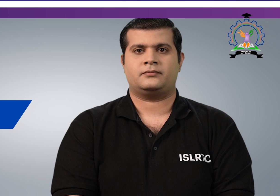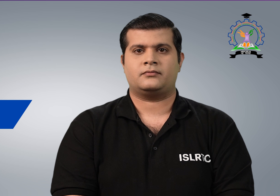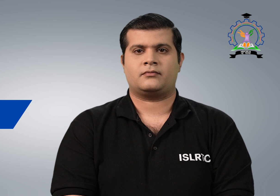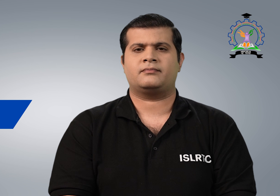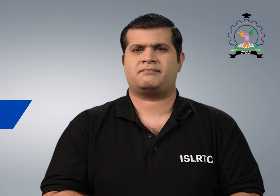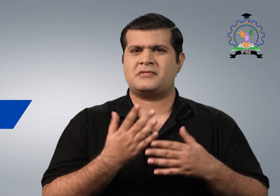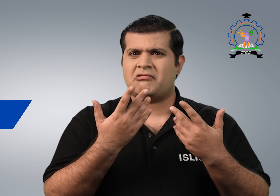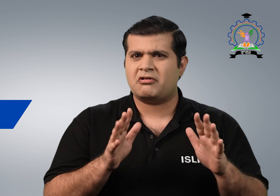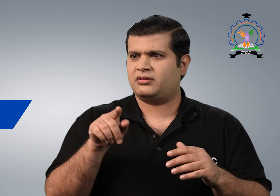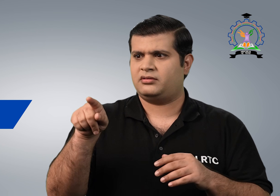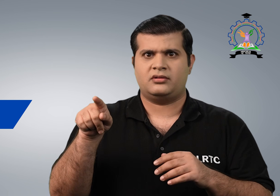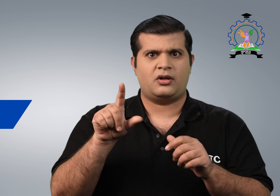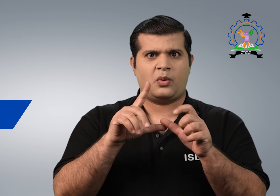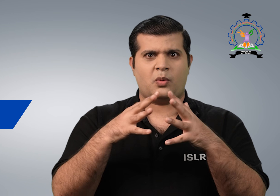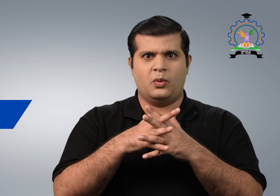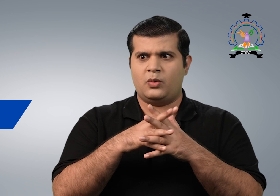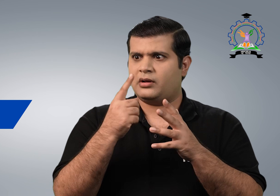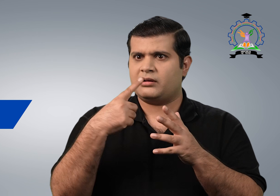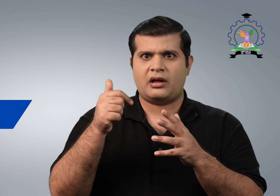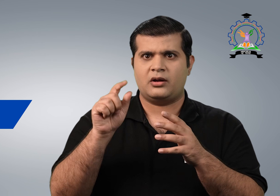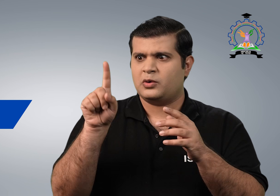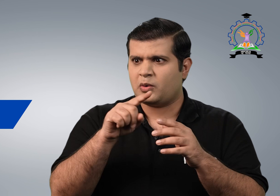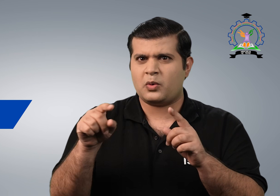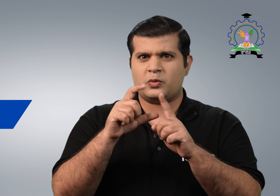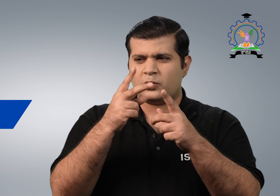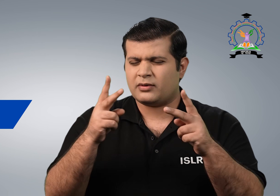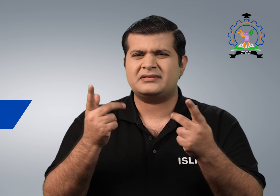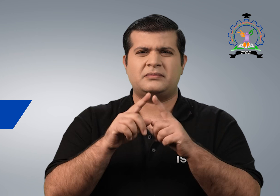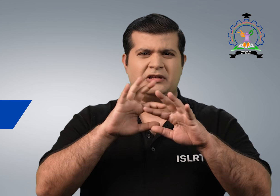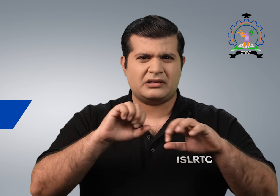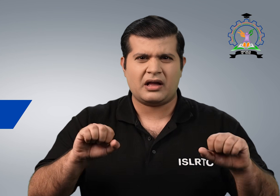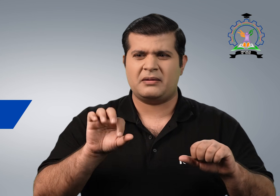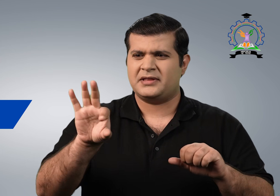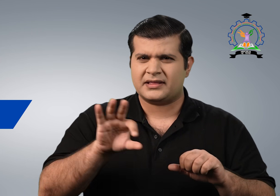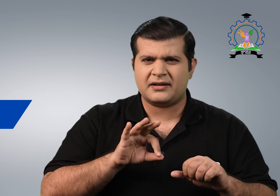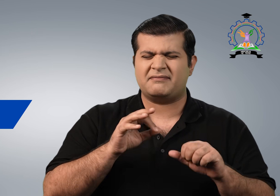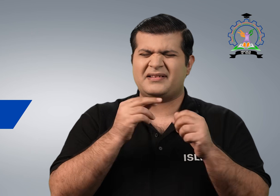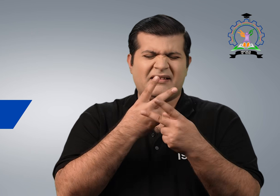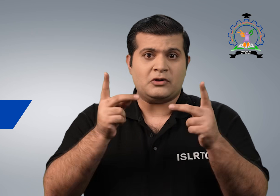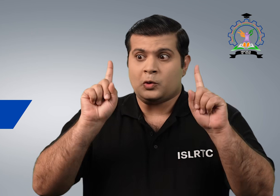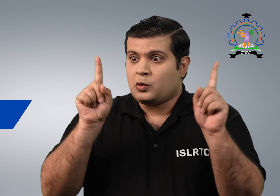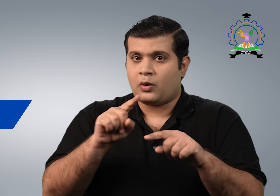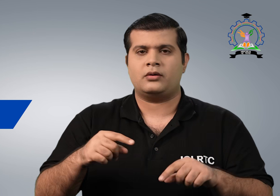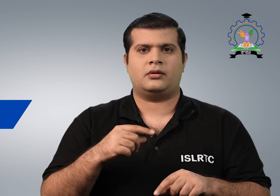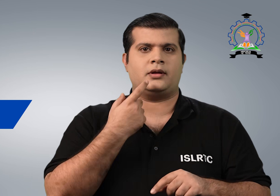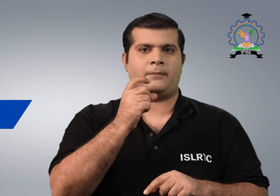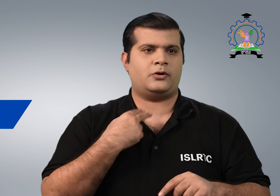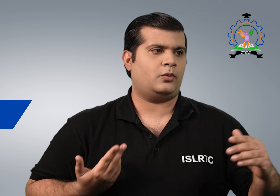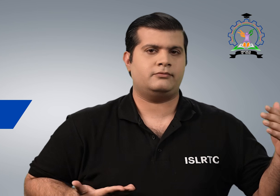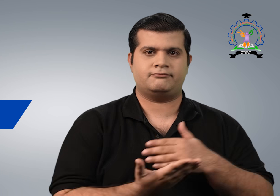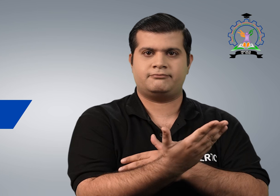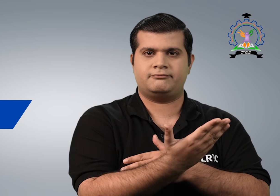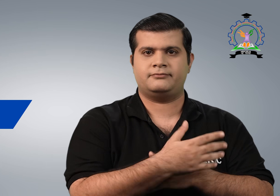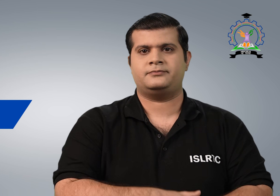It refers to filing charges in court against a person accused of crimes like rape, robbery, or any other wrongdoing